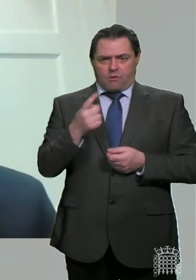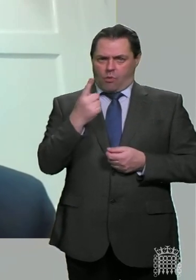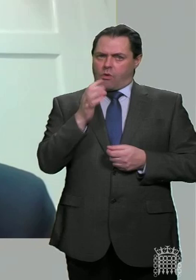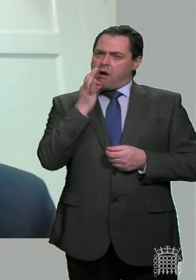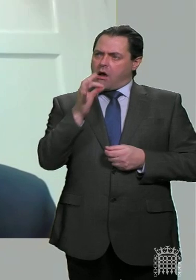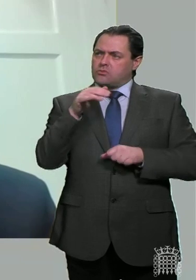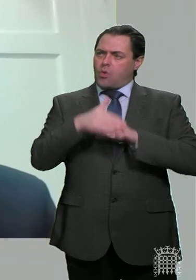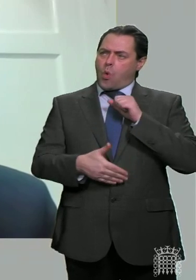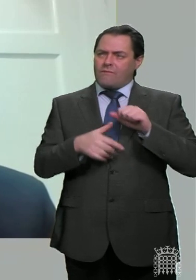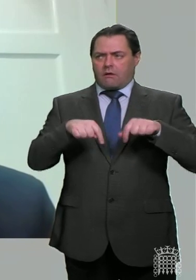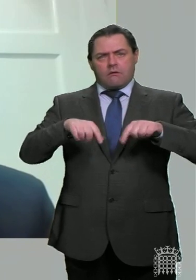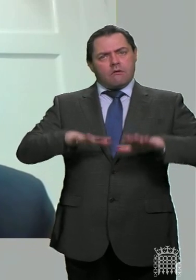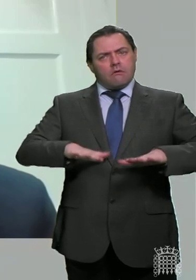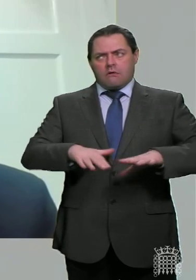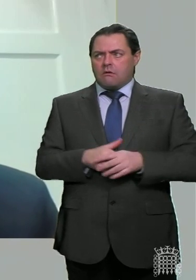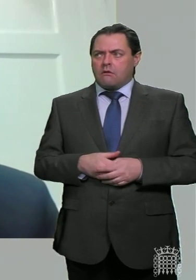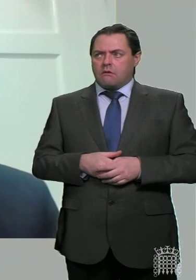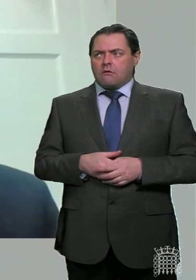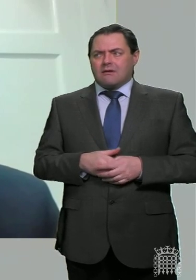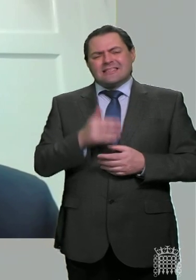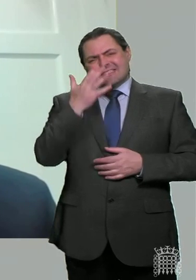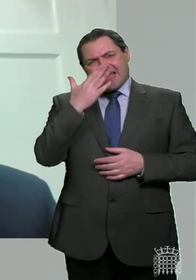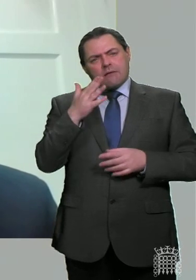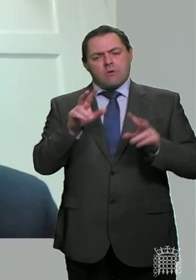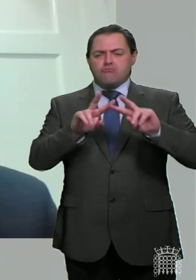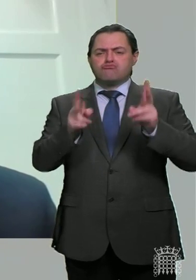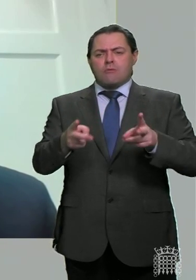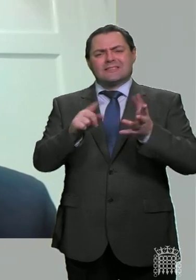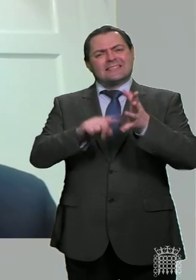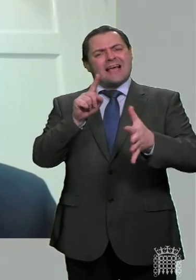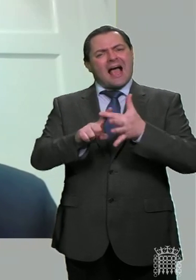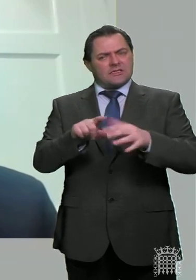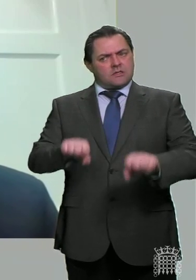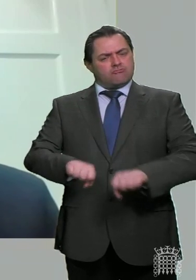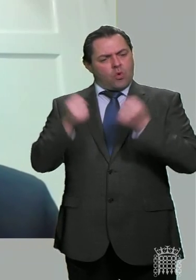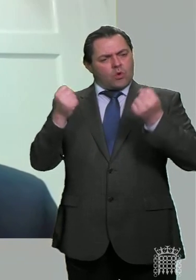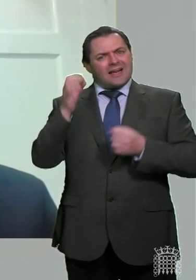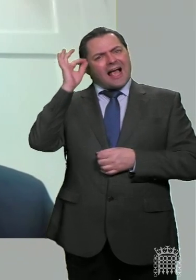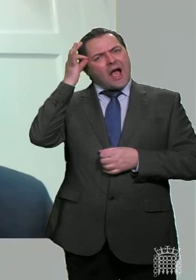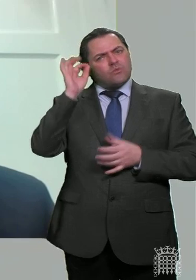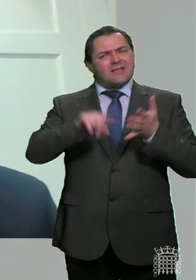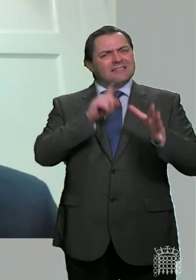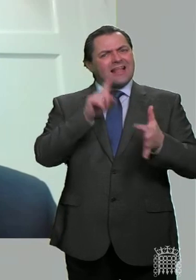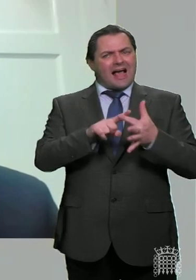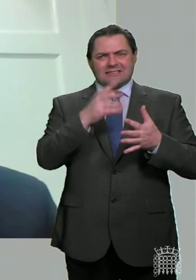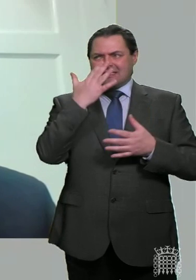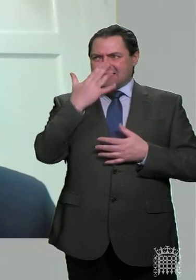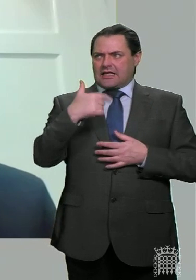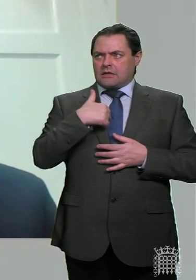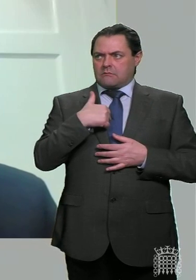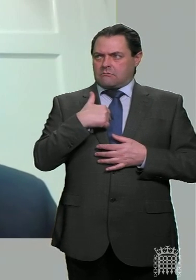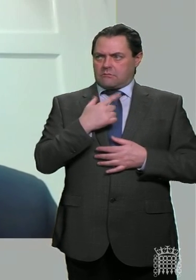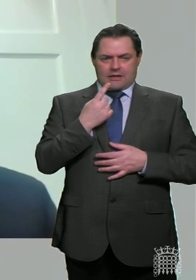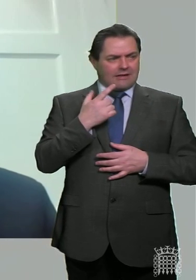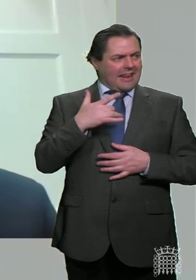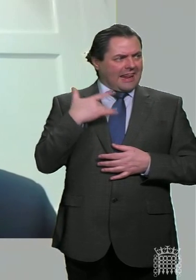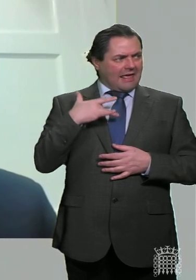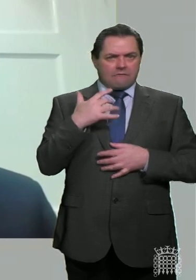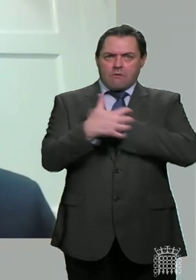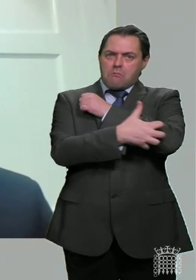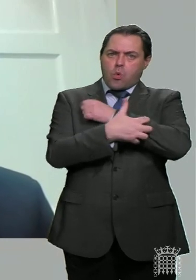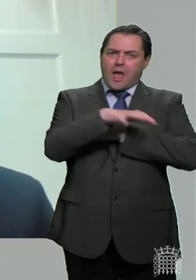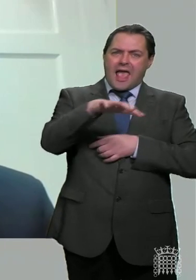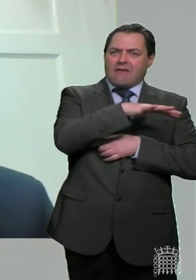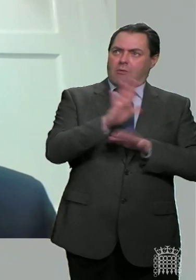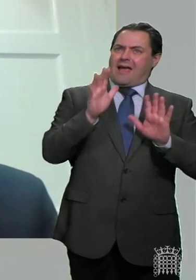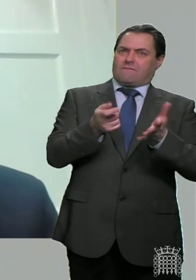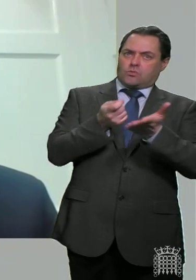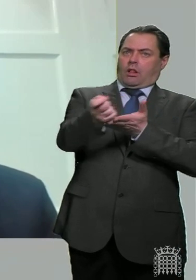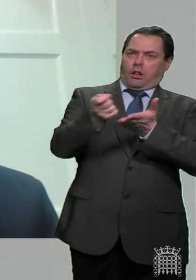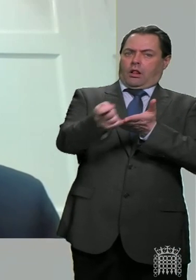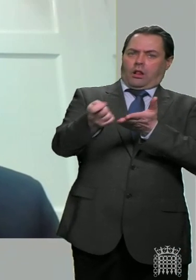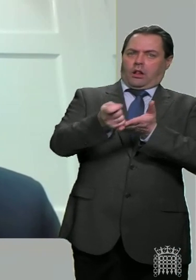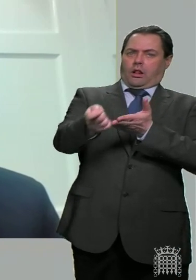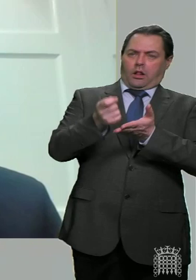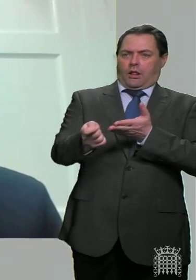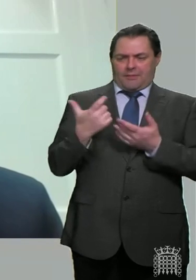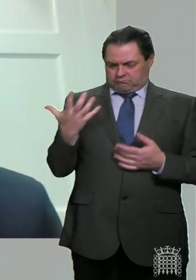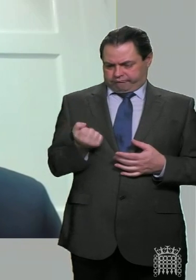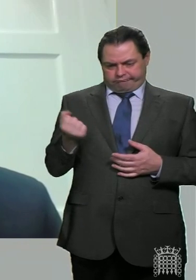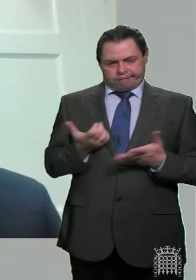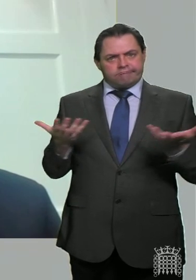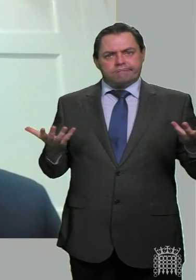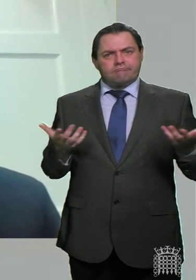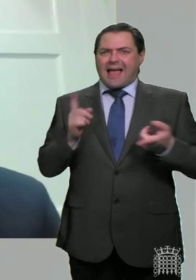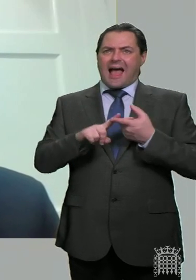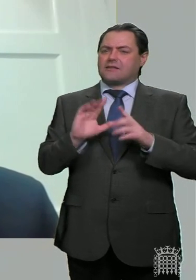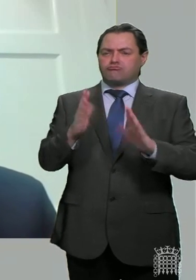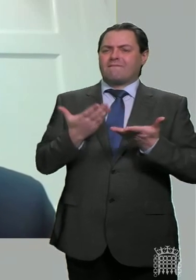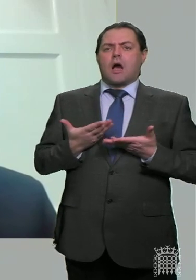The property tax system in England is broken. Council tax places an unfair burden on people living in the poorest communities without generating the revenues needed to fund local services.